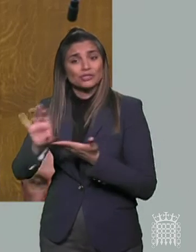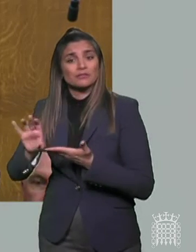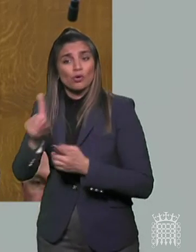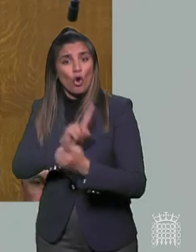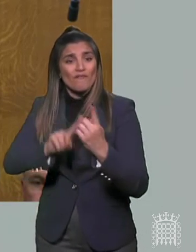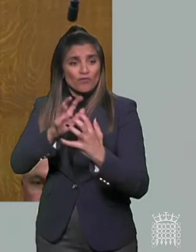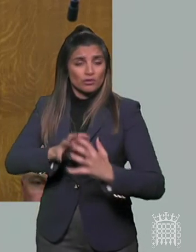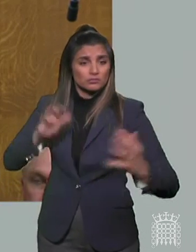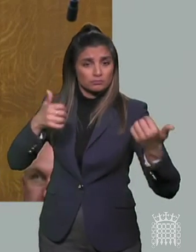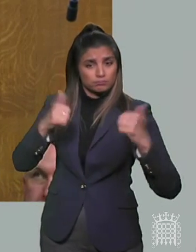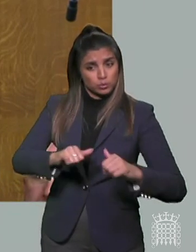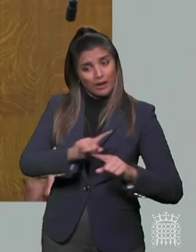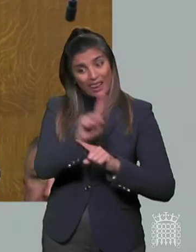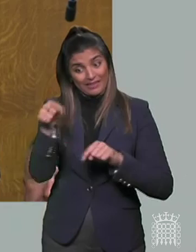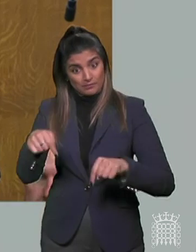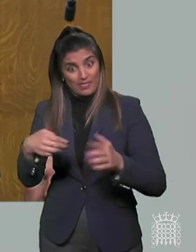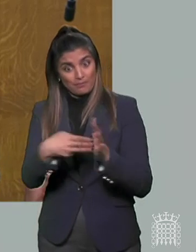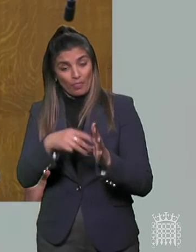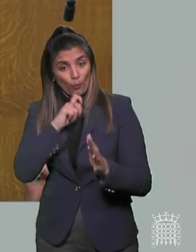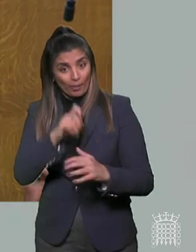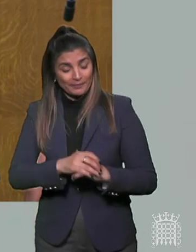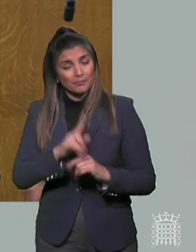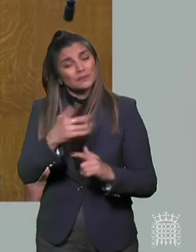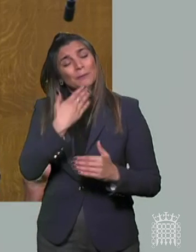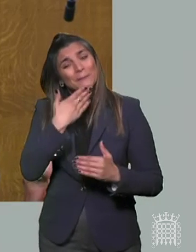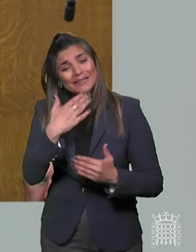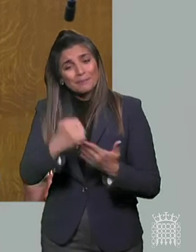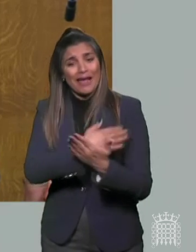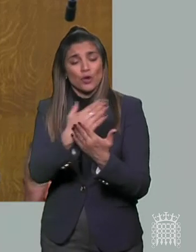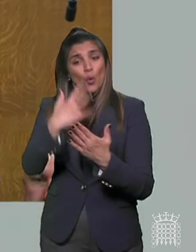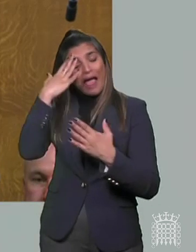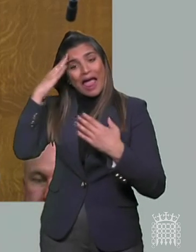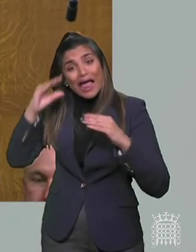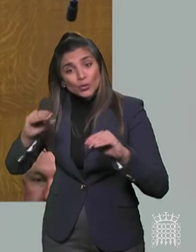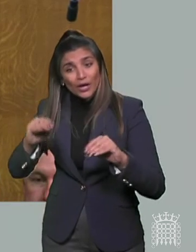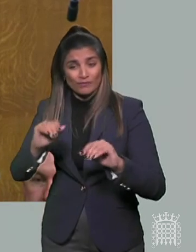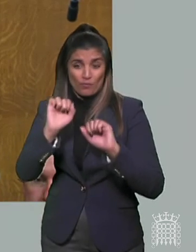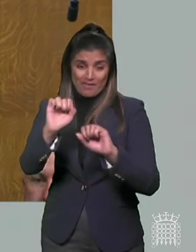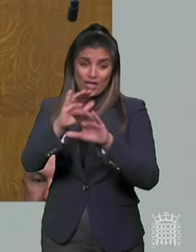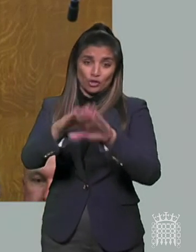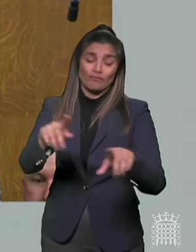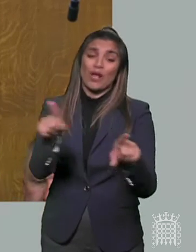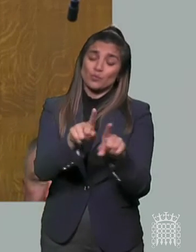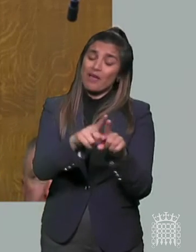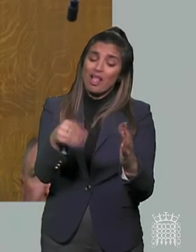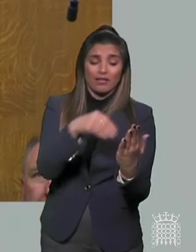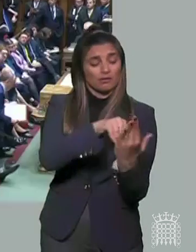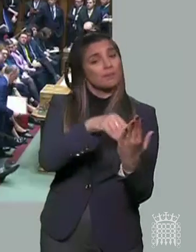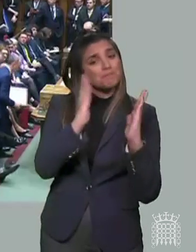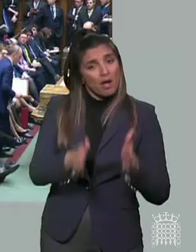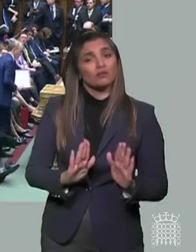Will my right honourable Friend ensure that we also keep education for those poor children on the agenda?